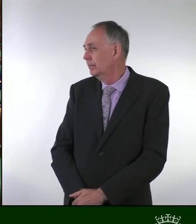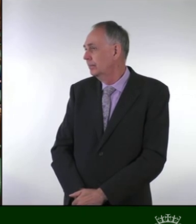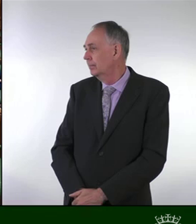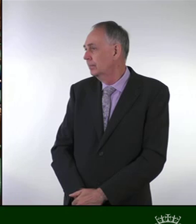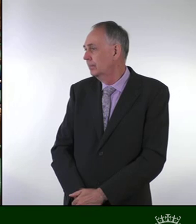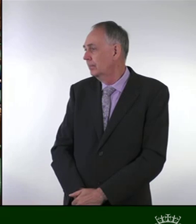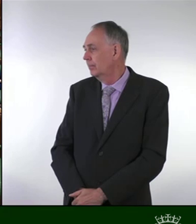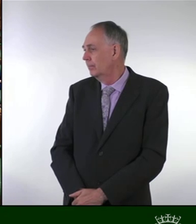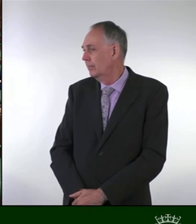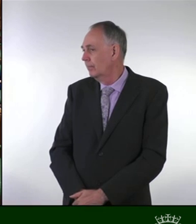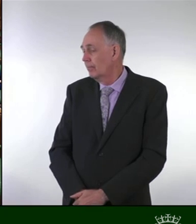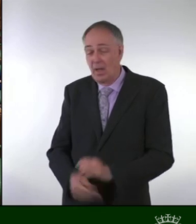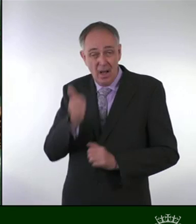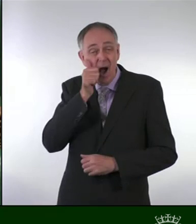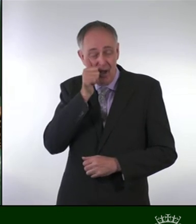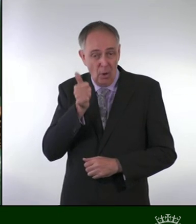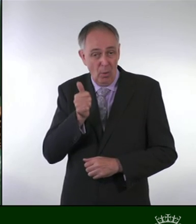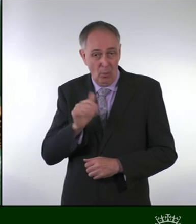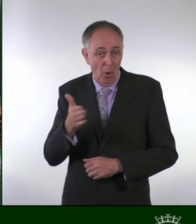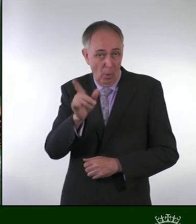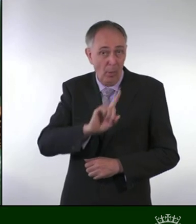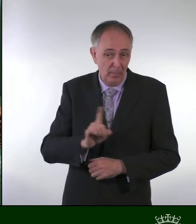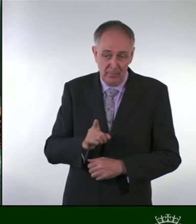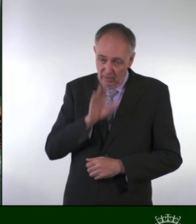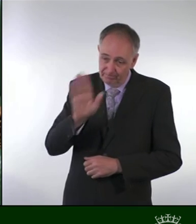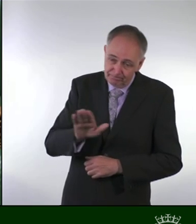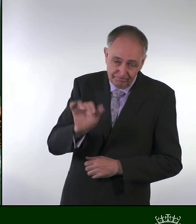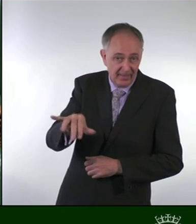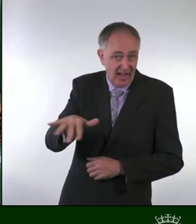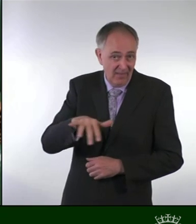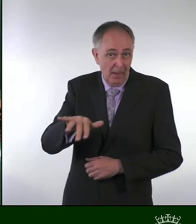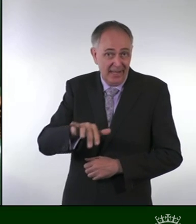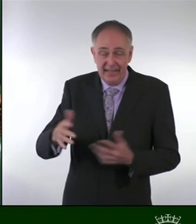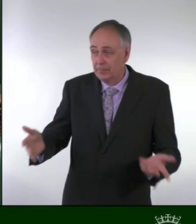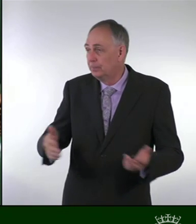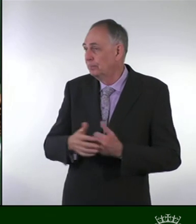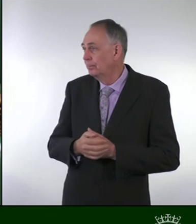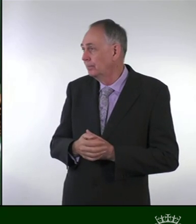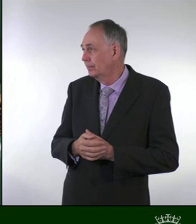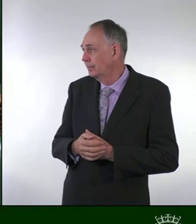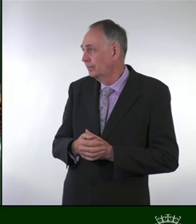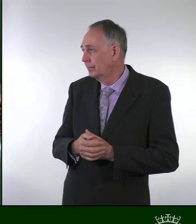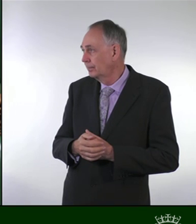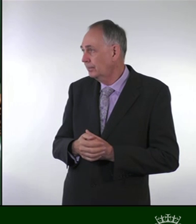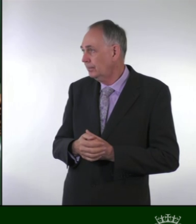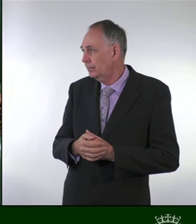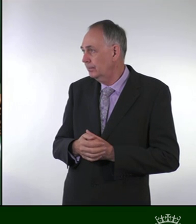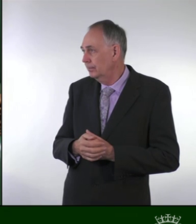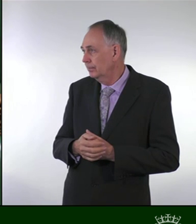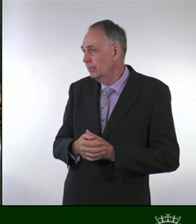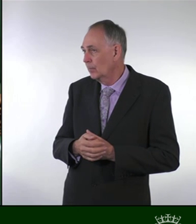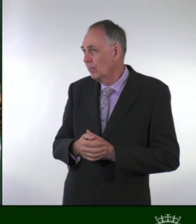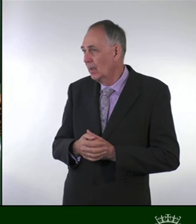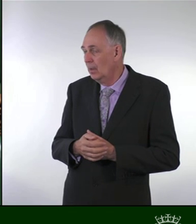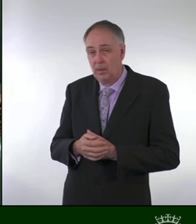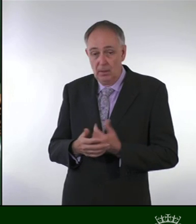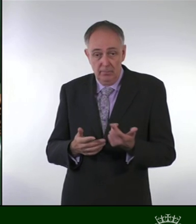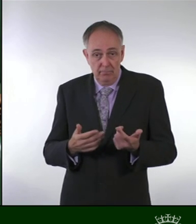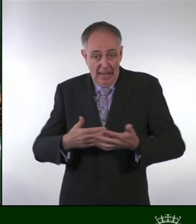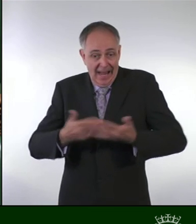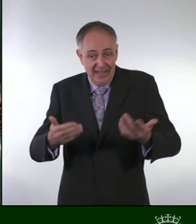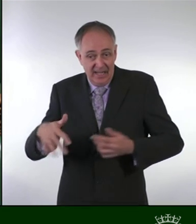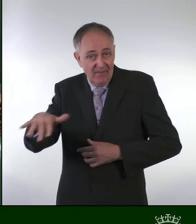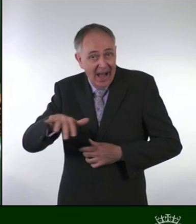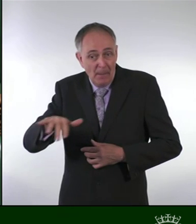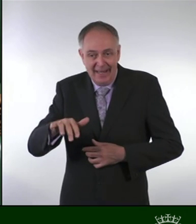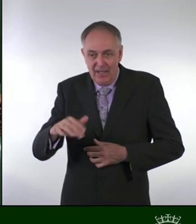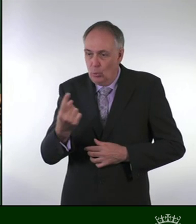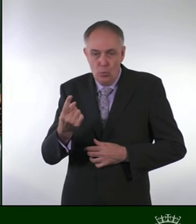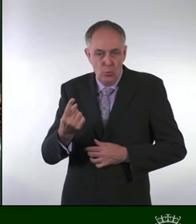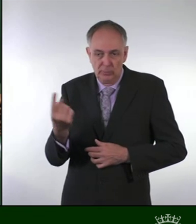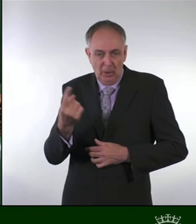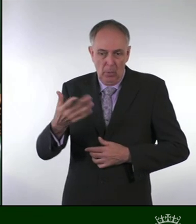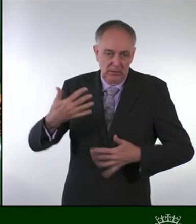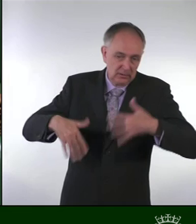I know that everybody’s sympathies will be with the family of the victim in the honourable Lady’s constituency, as they are with the families of all victims of knife crime.